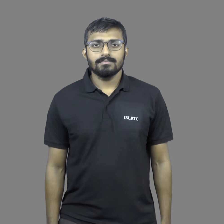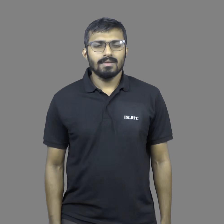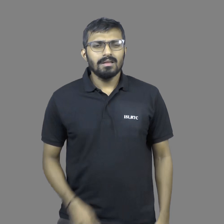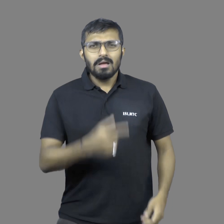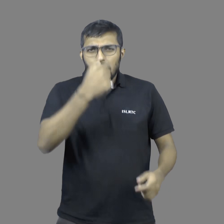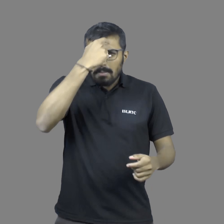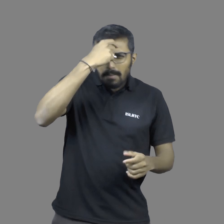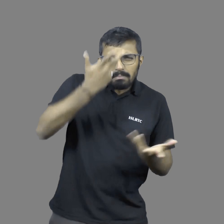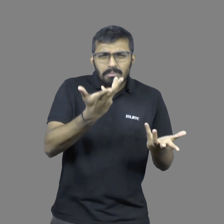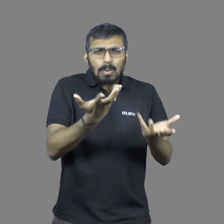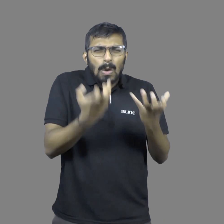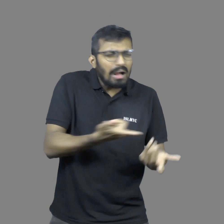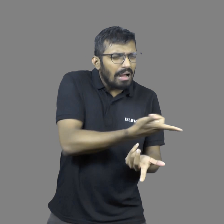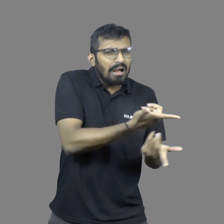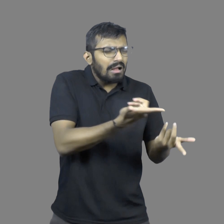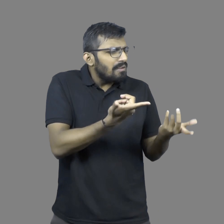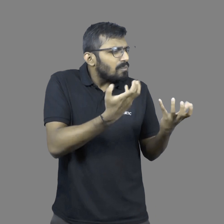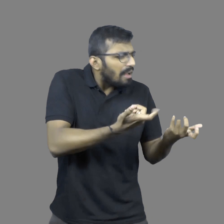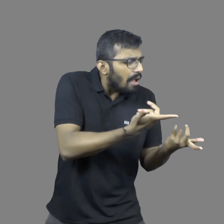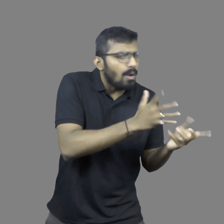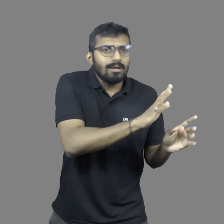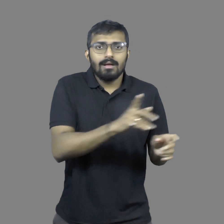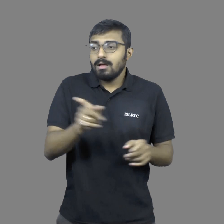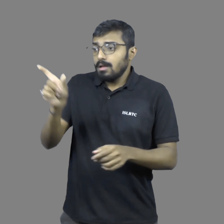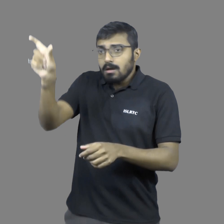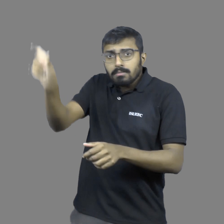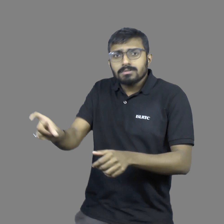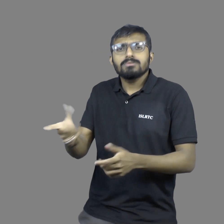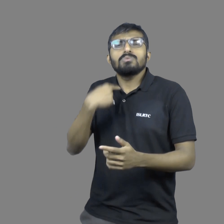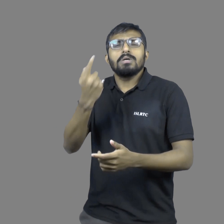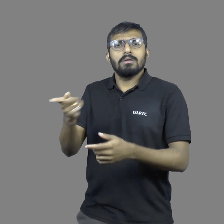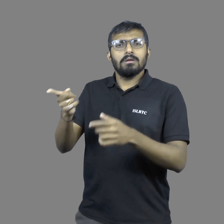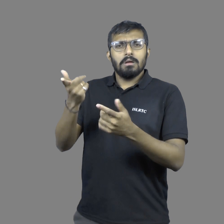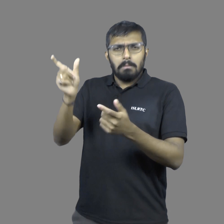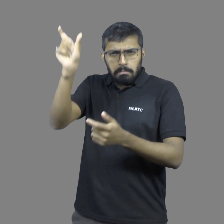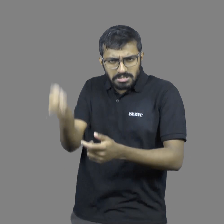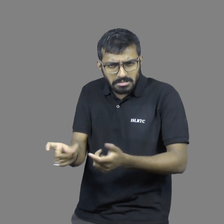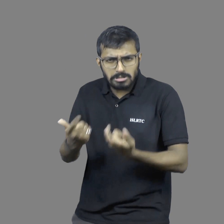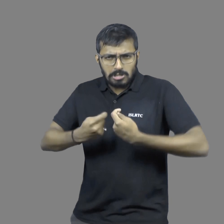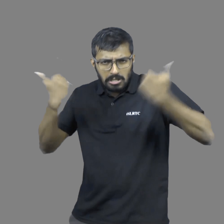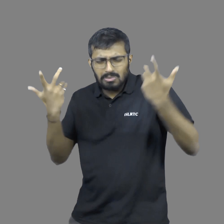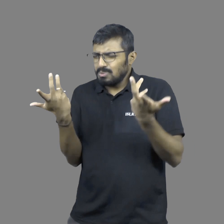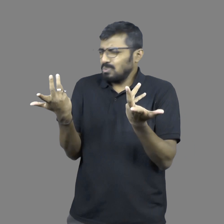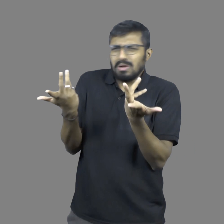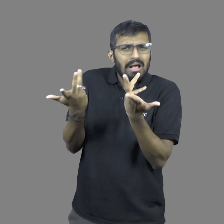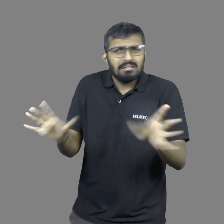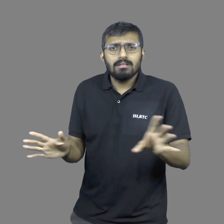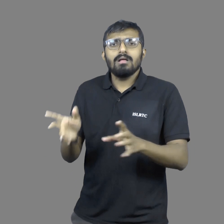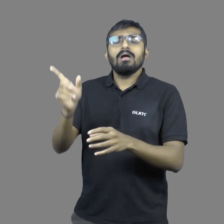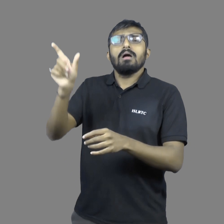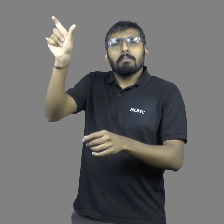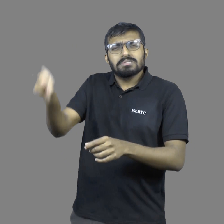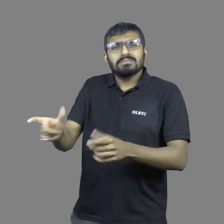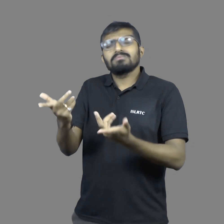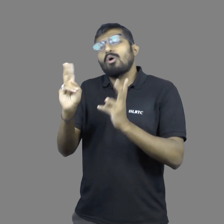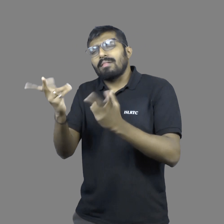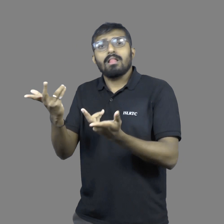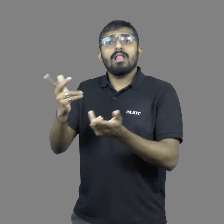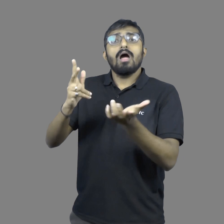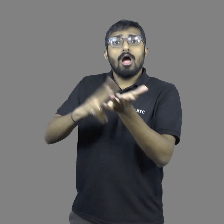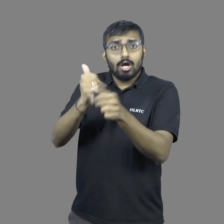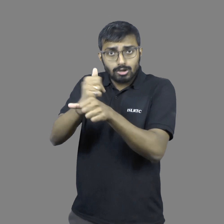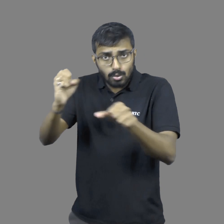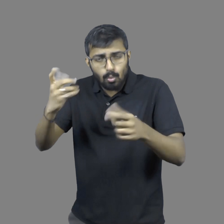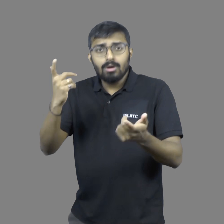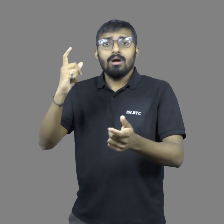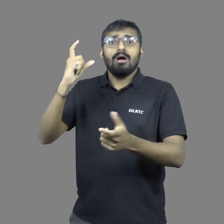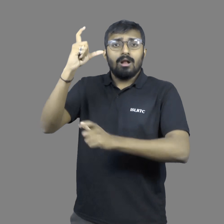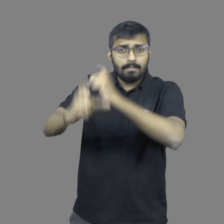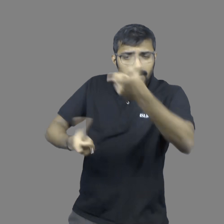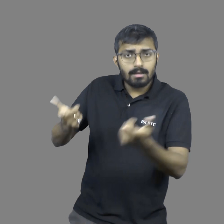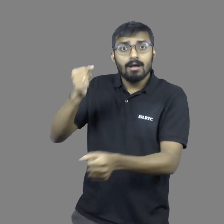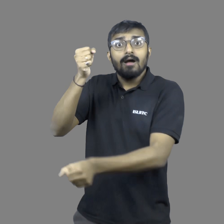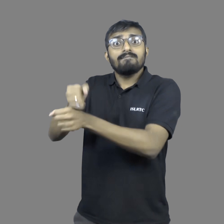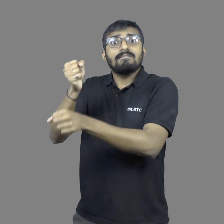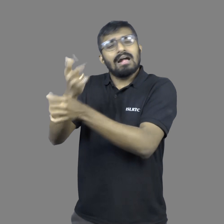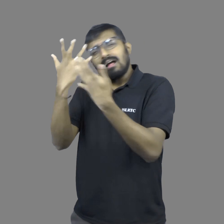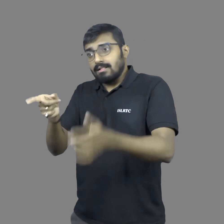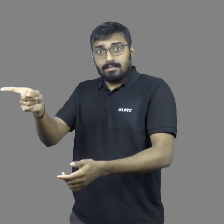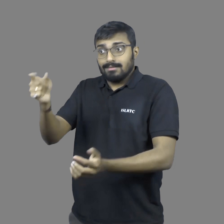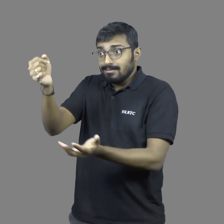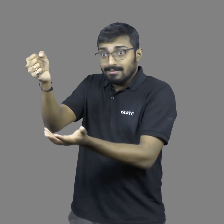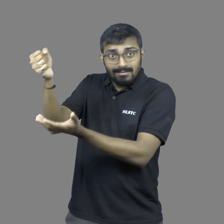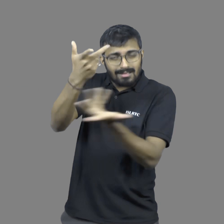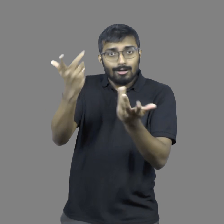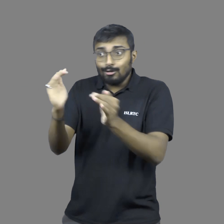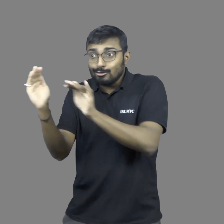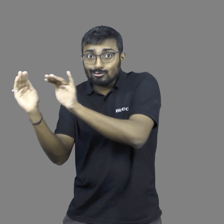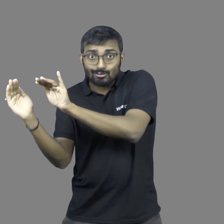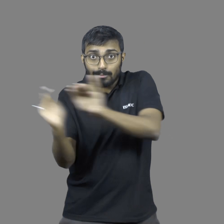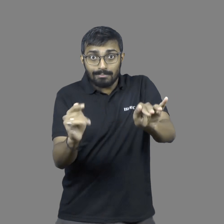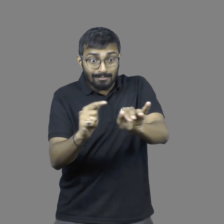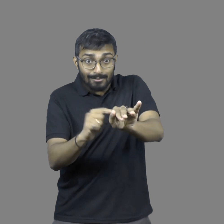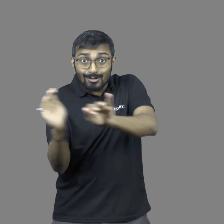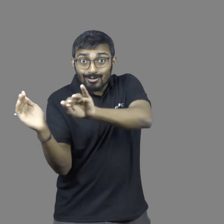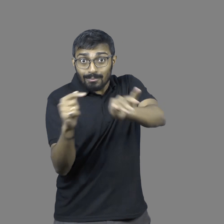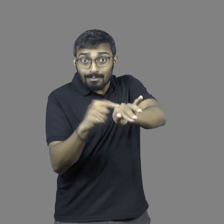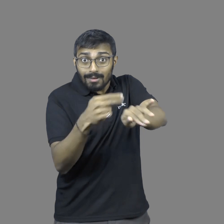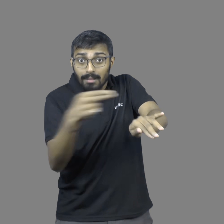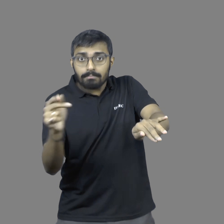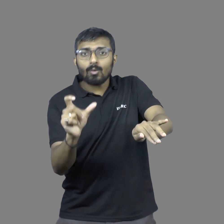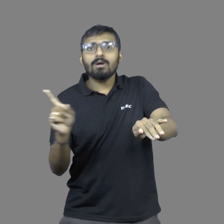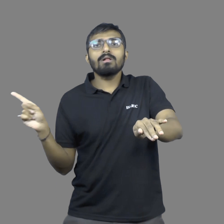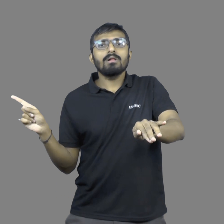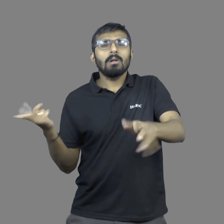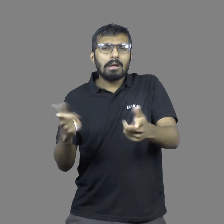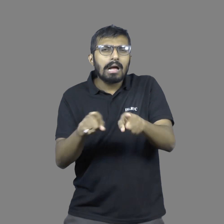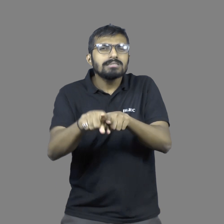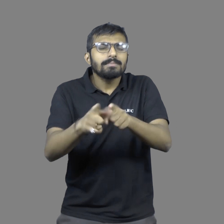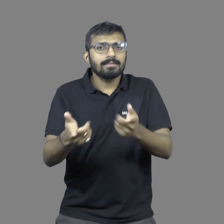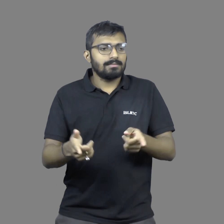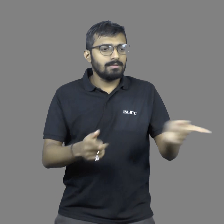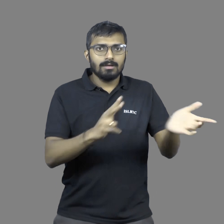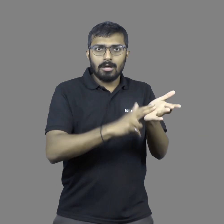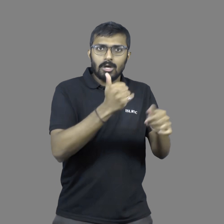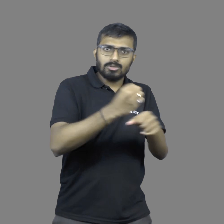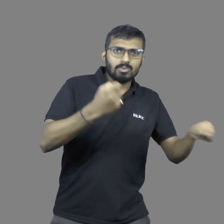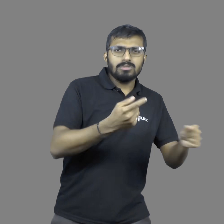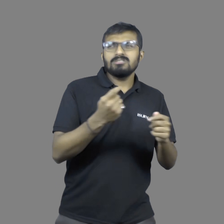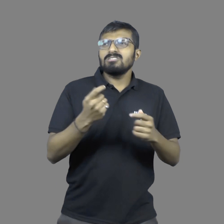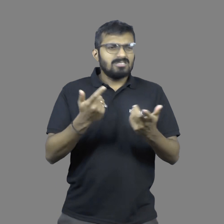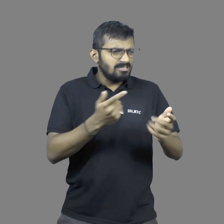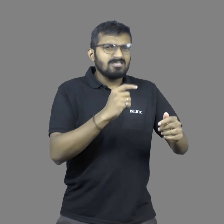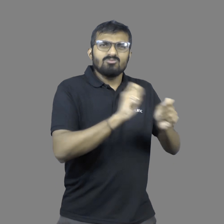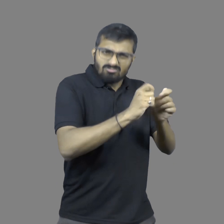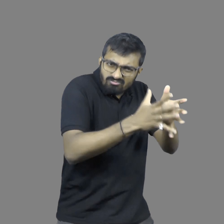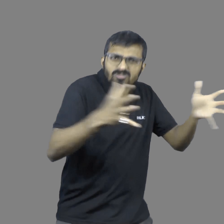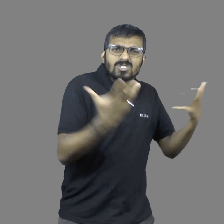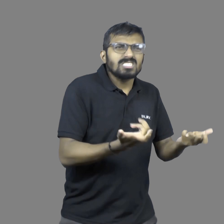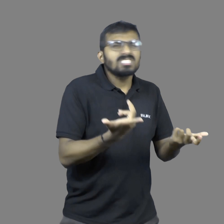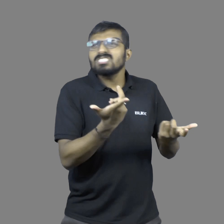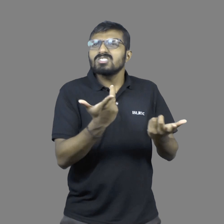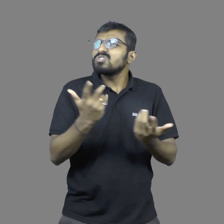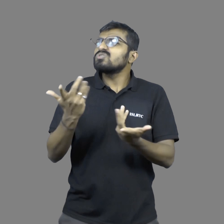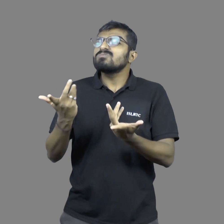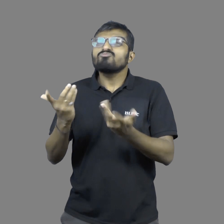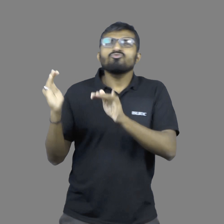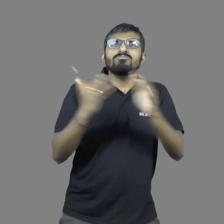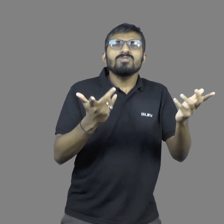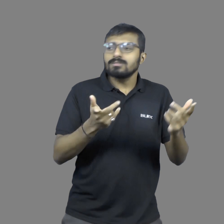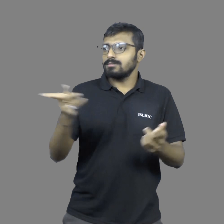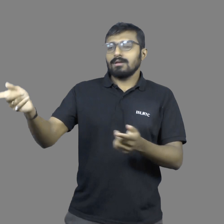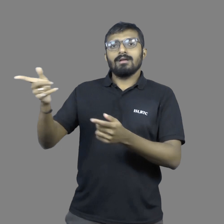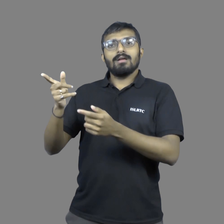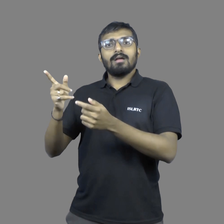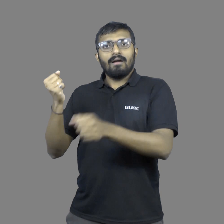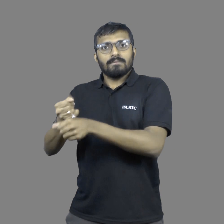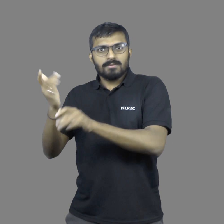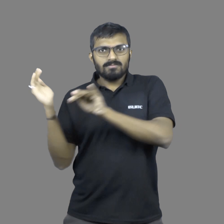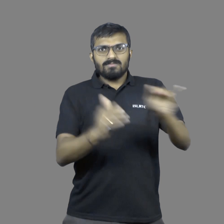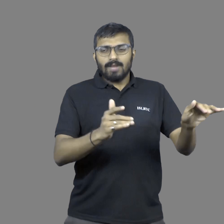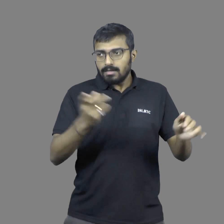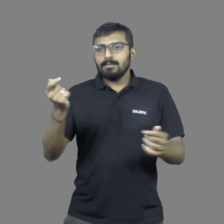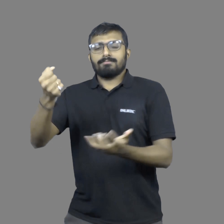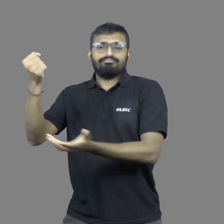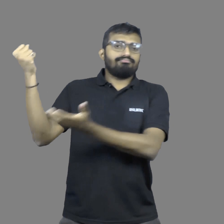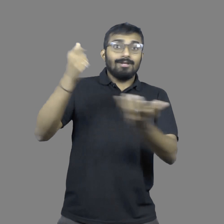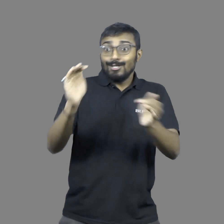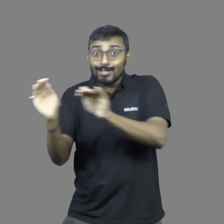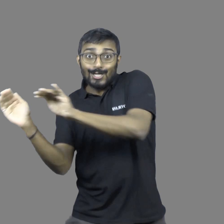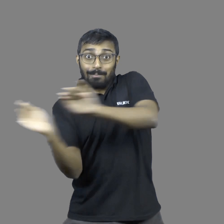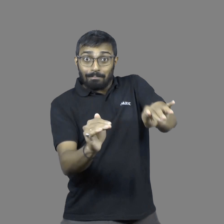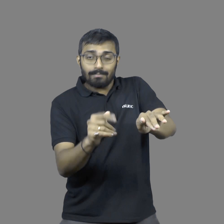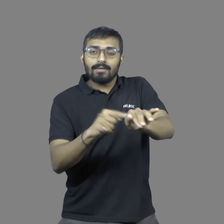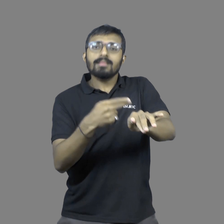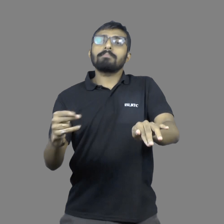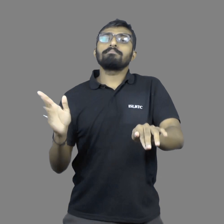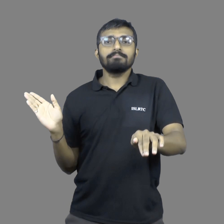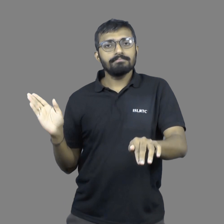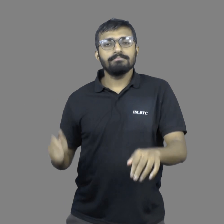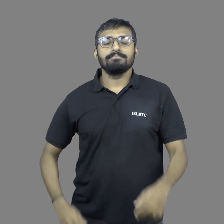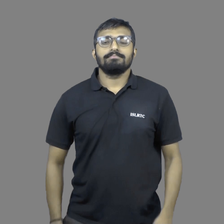Aegis Patronage